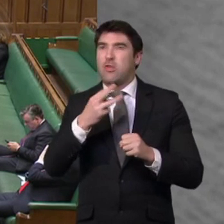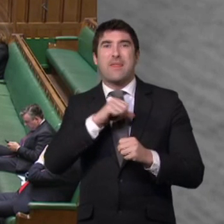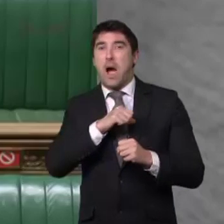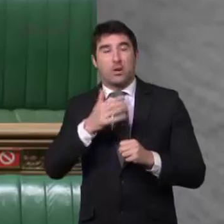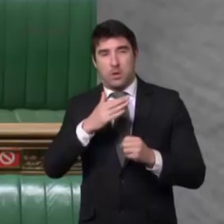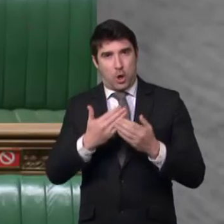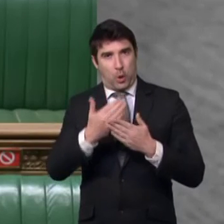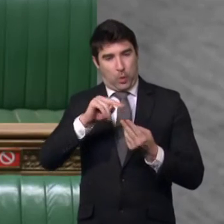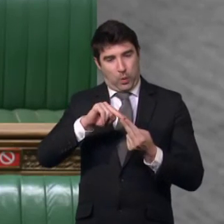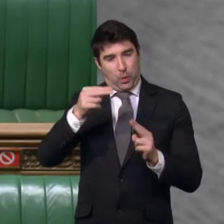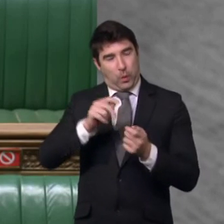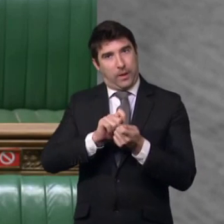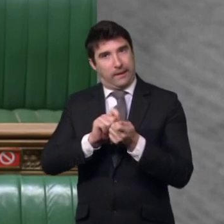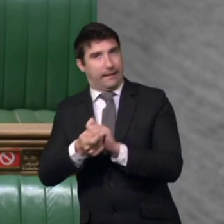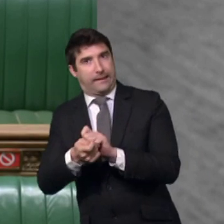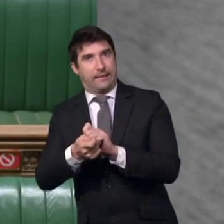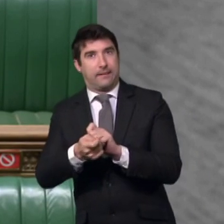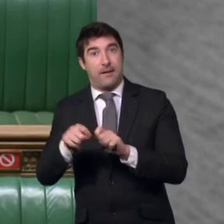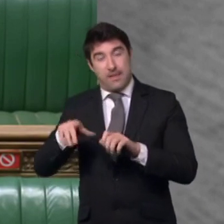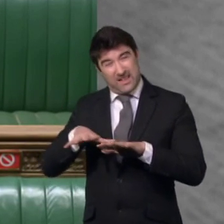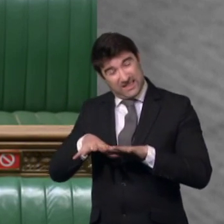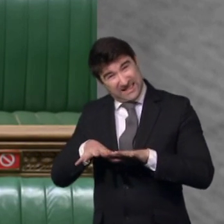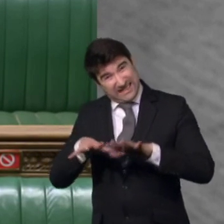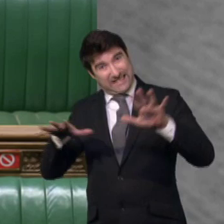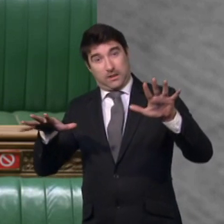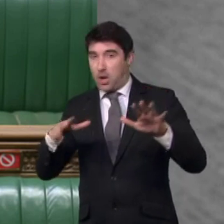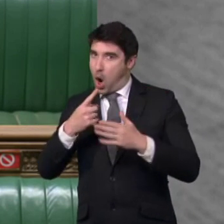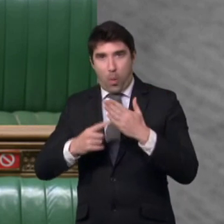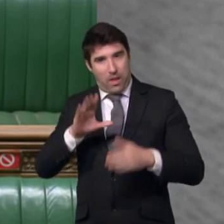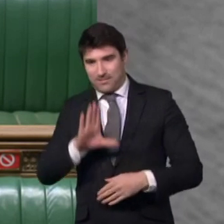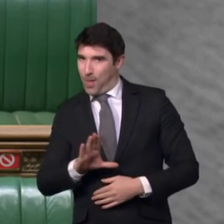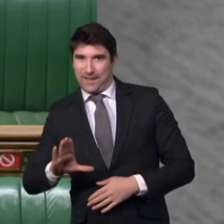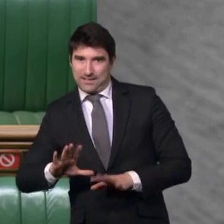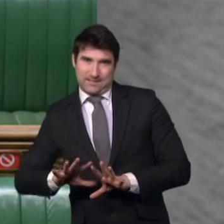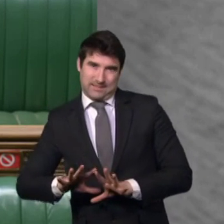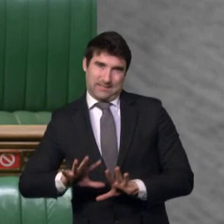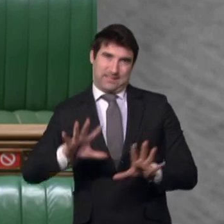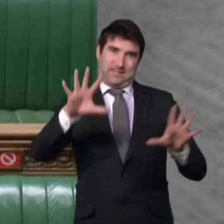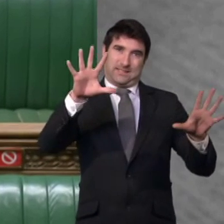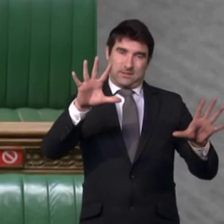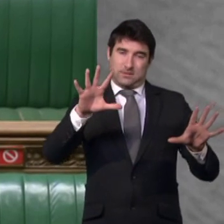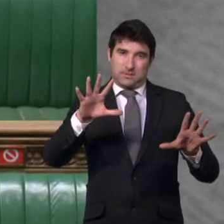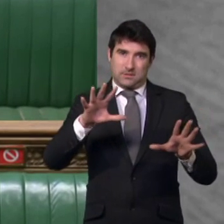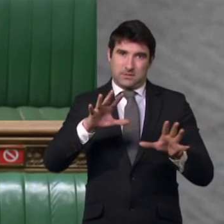Unfortunately, the new variant is now spreading across most of England, and cases are doubling fast.